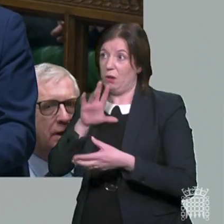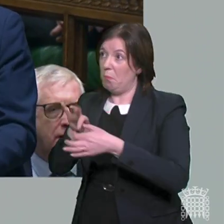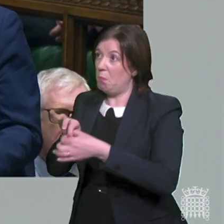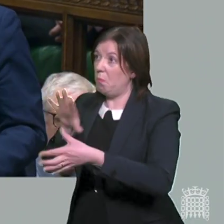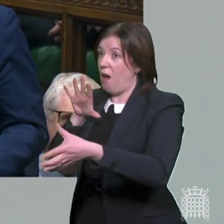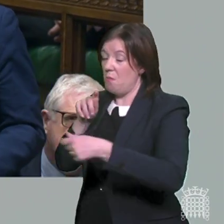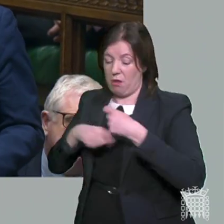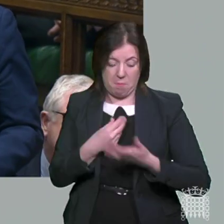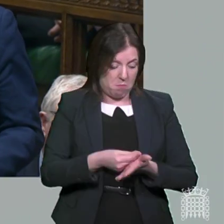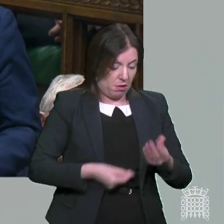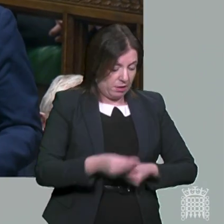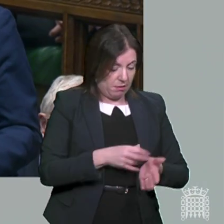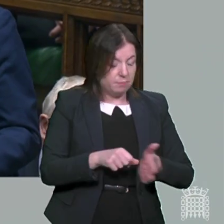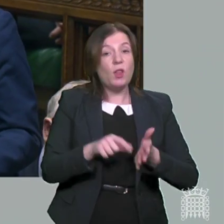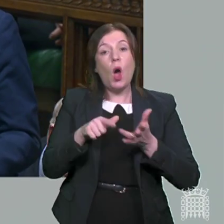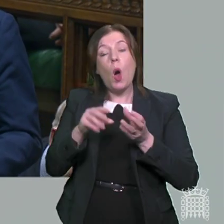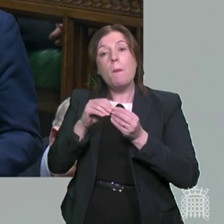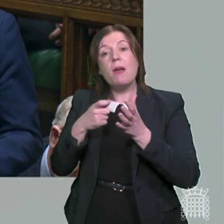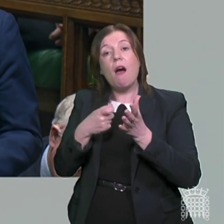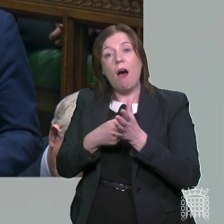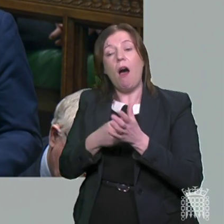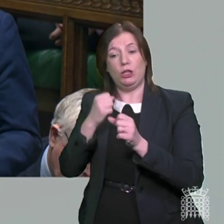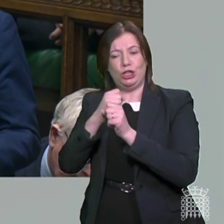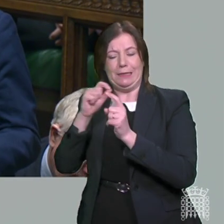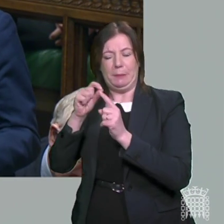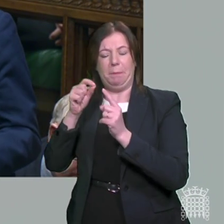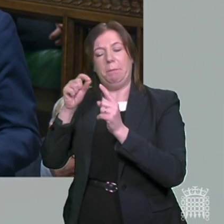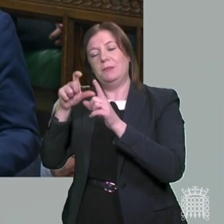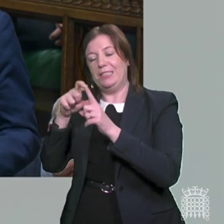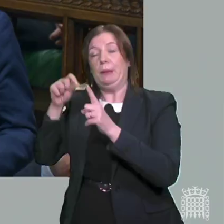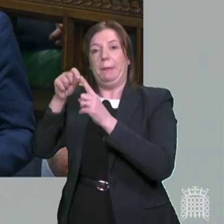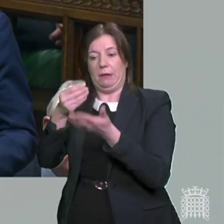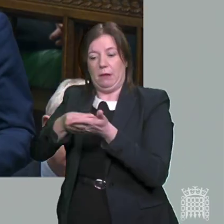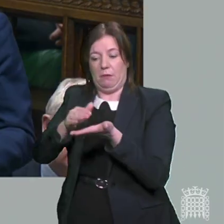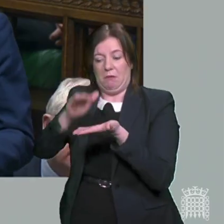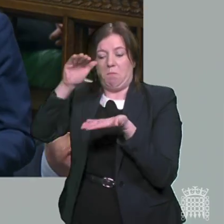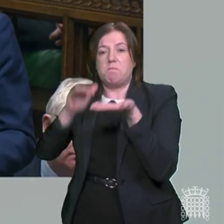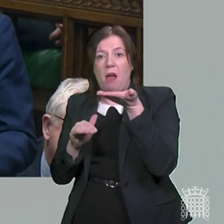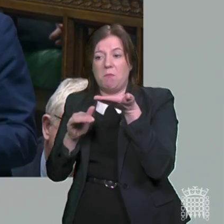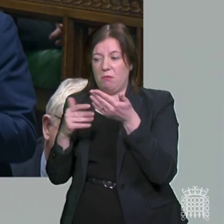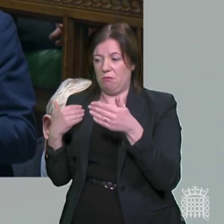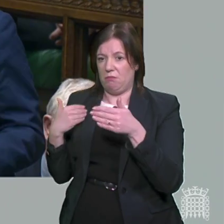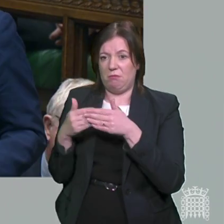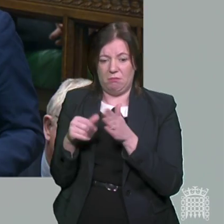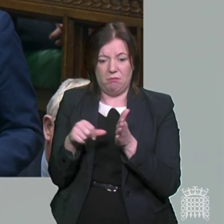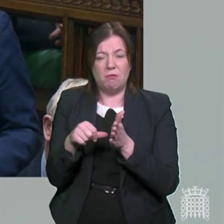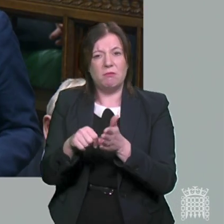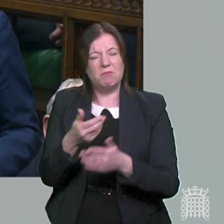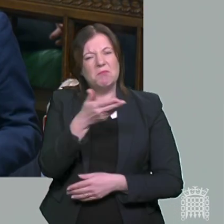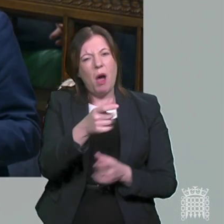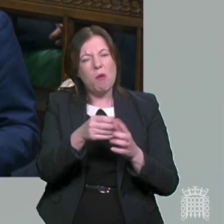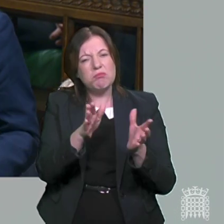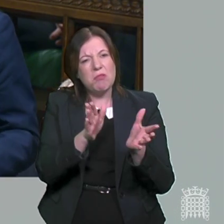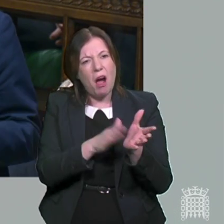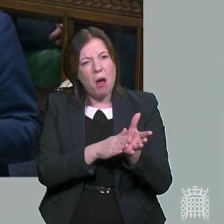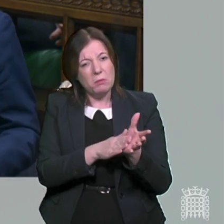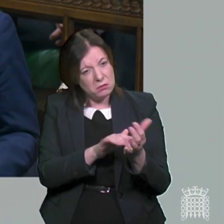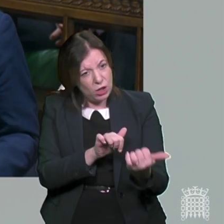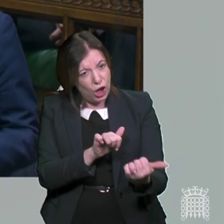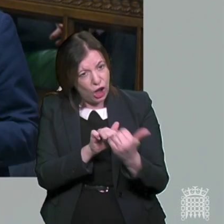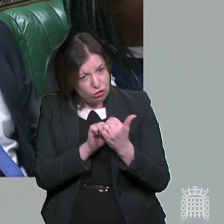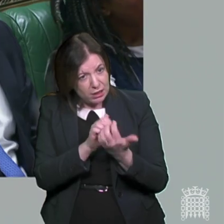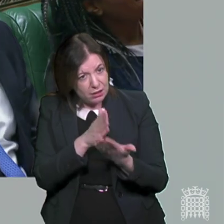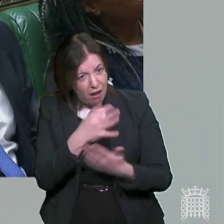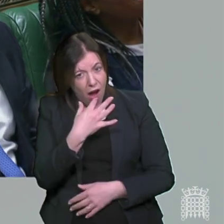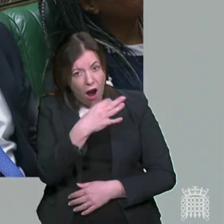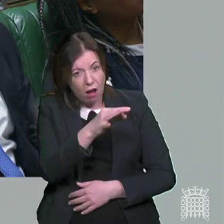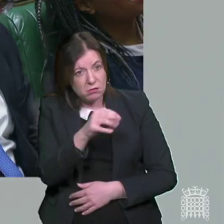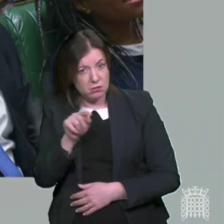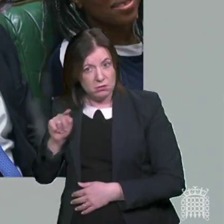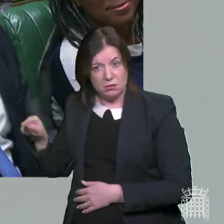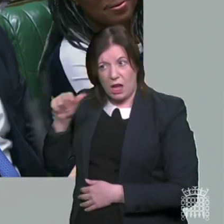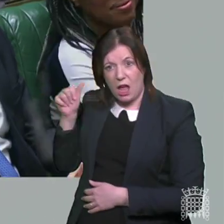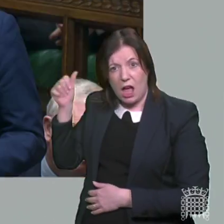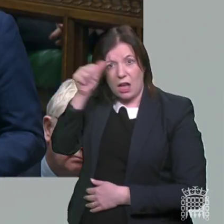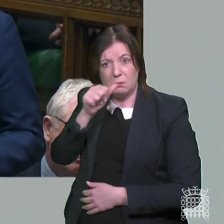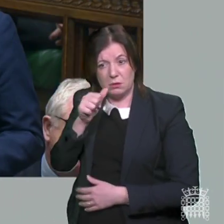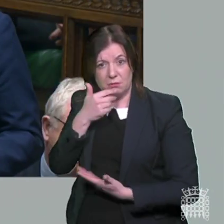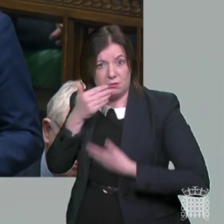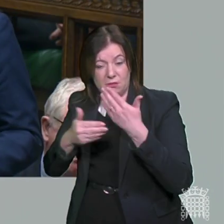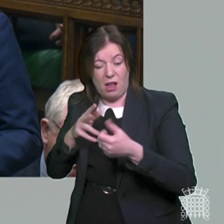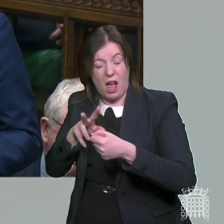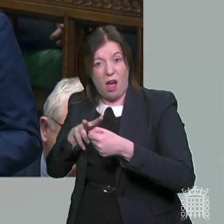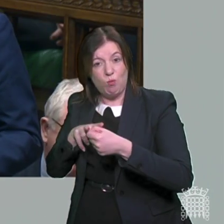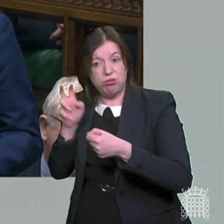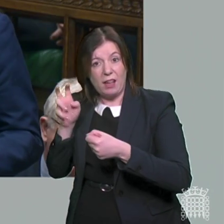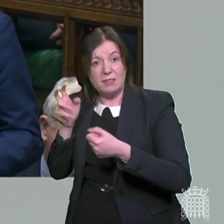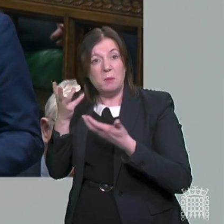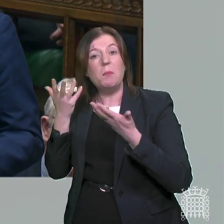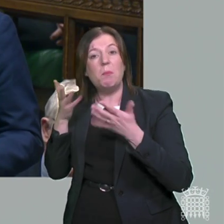The Office for Budget Responsibility forecasts a 4% reduction in GDP, only two fifths of which has already happened, so surely the Prime Minister will agree with me, the electorate and the experts that Brexit has served only to exacerbate the cost of living and economic